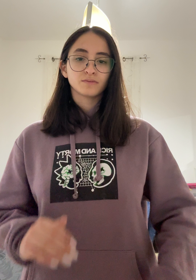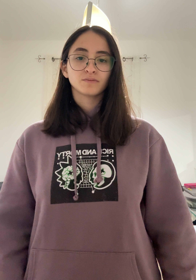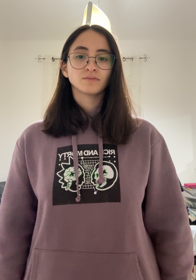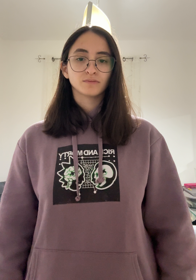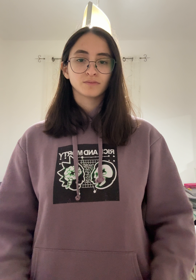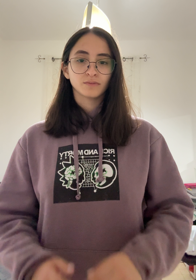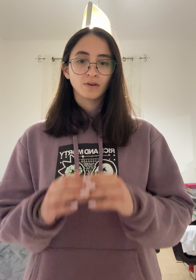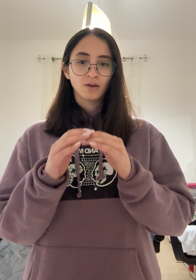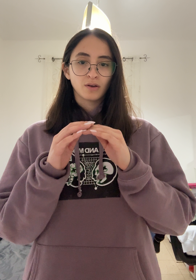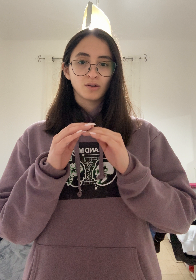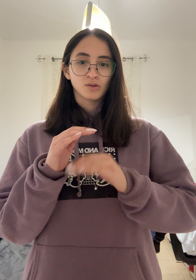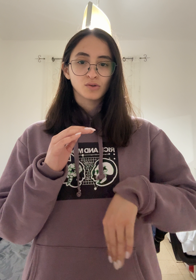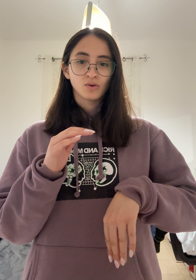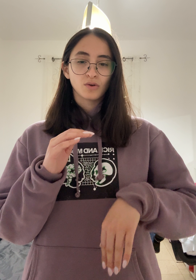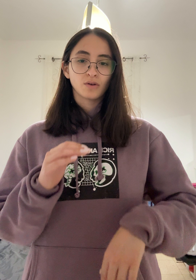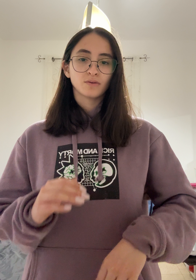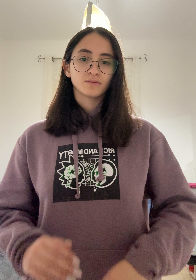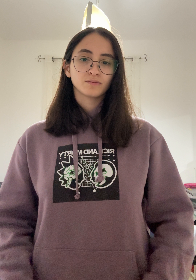זול